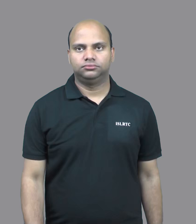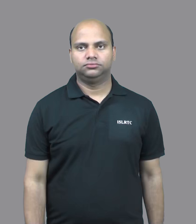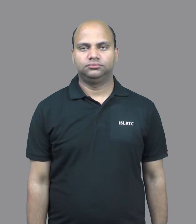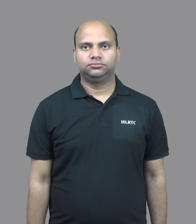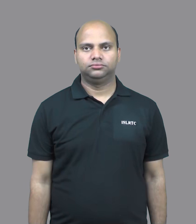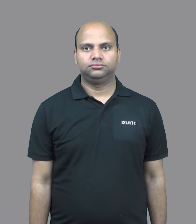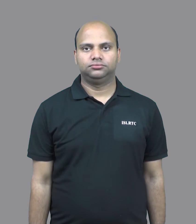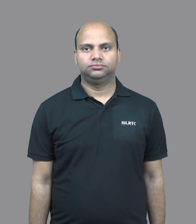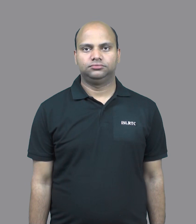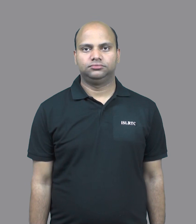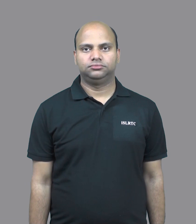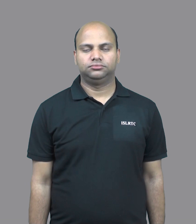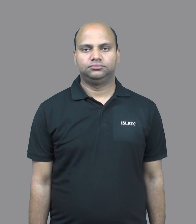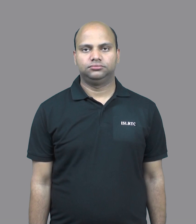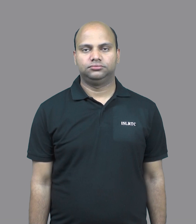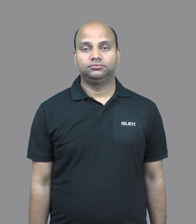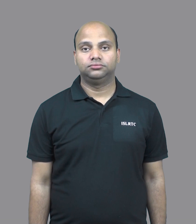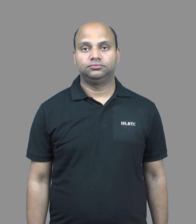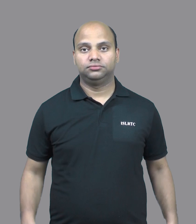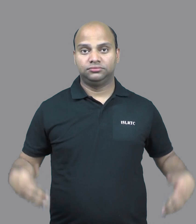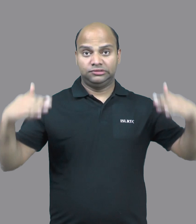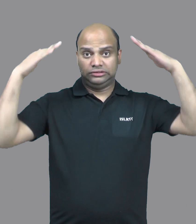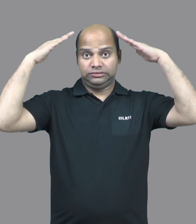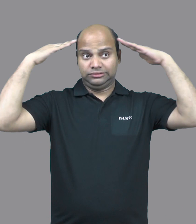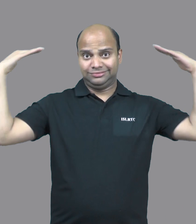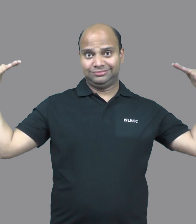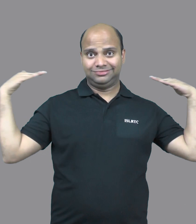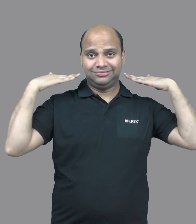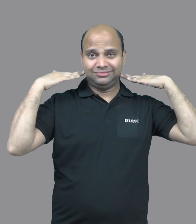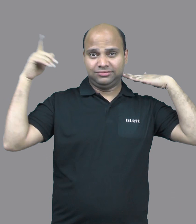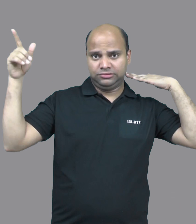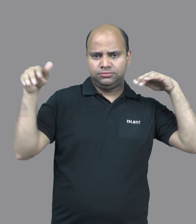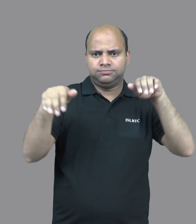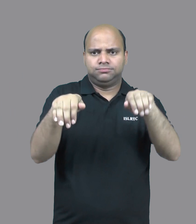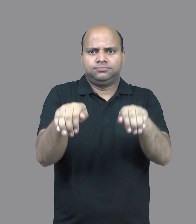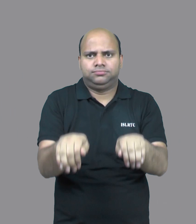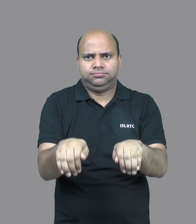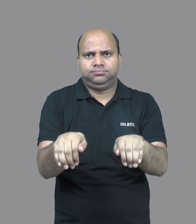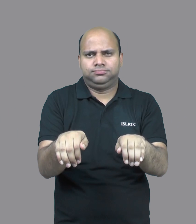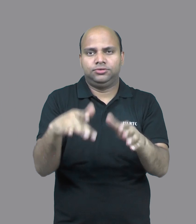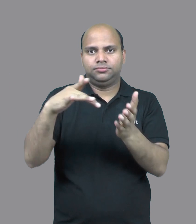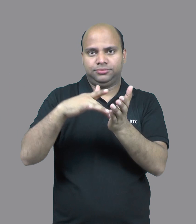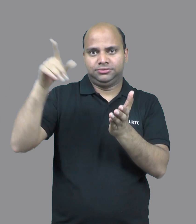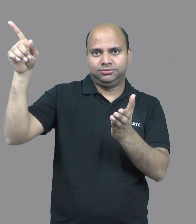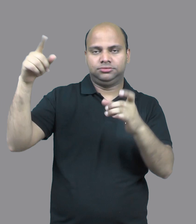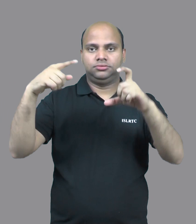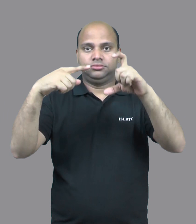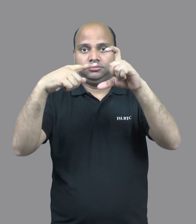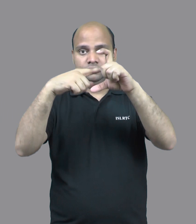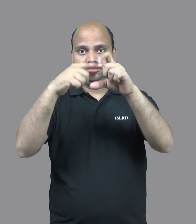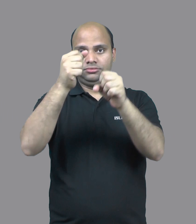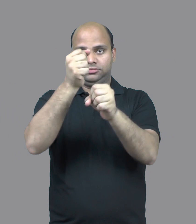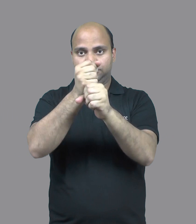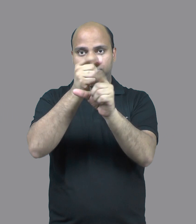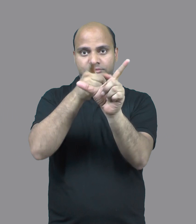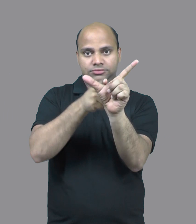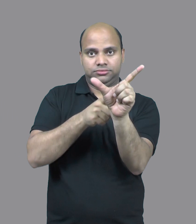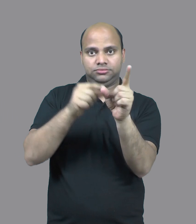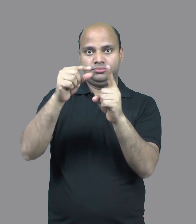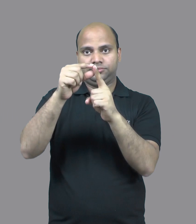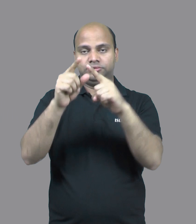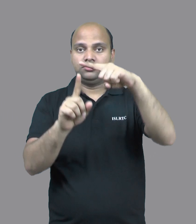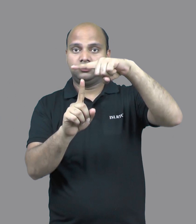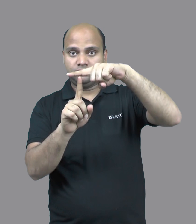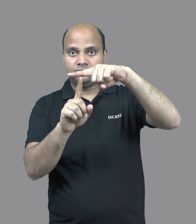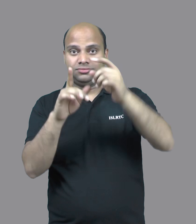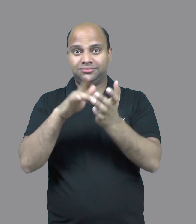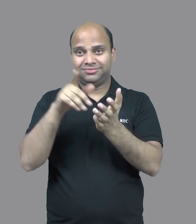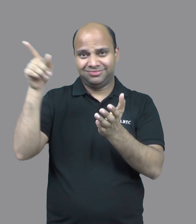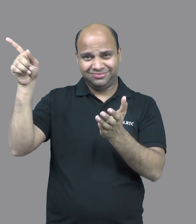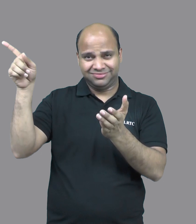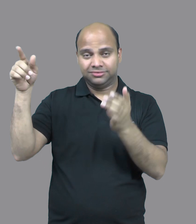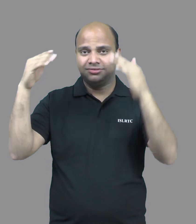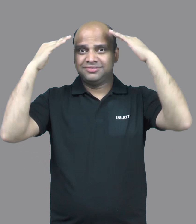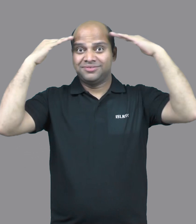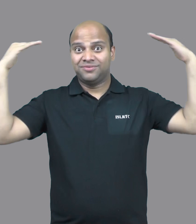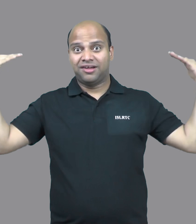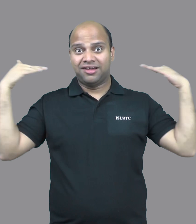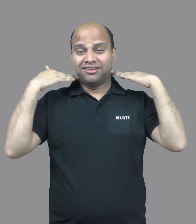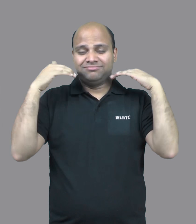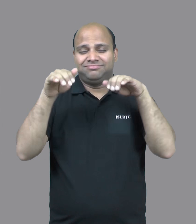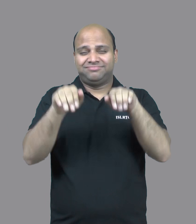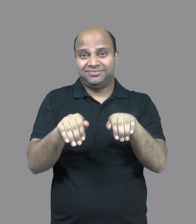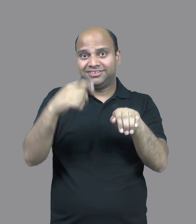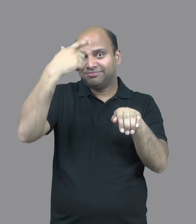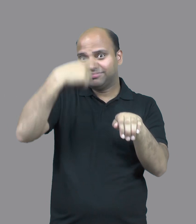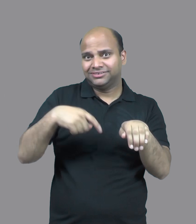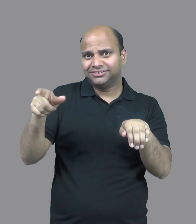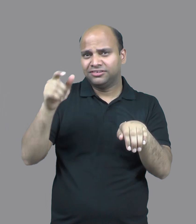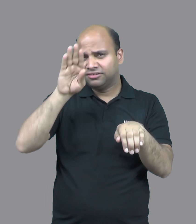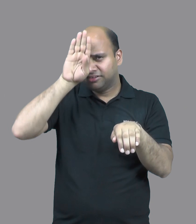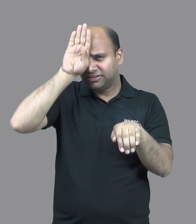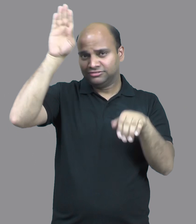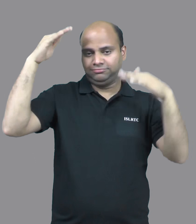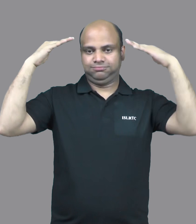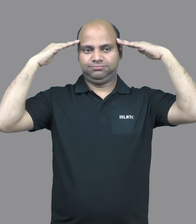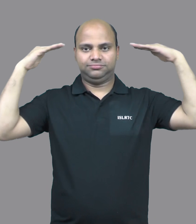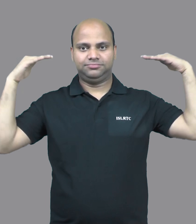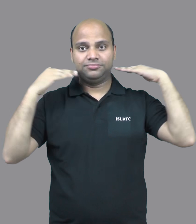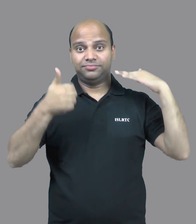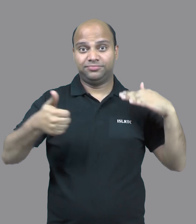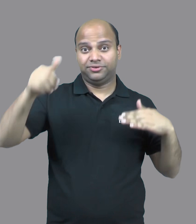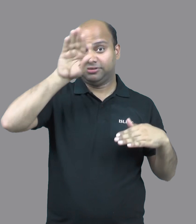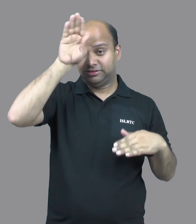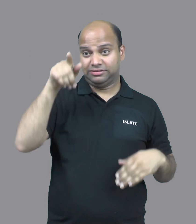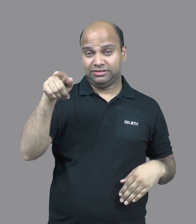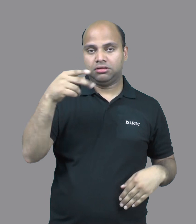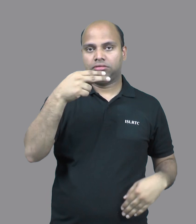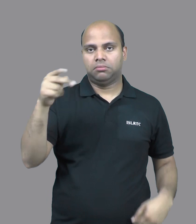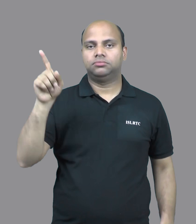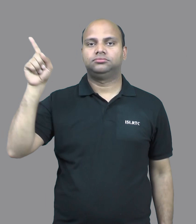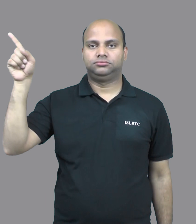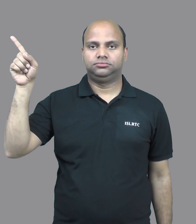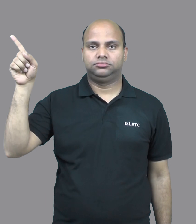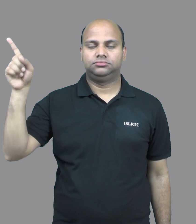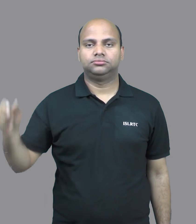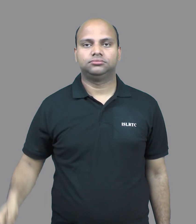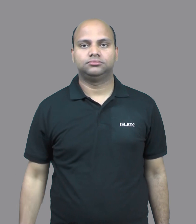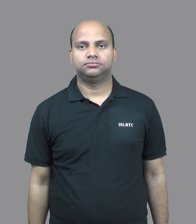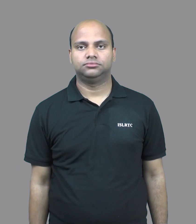Pharaoh